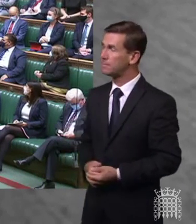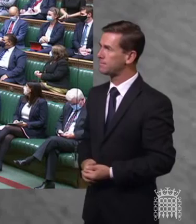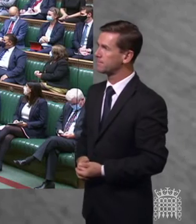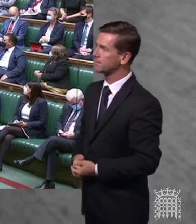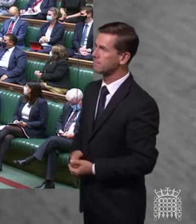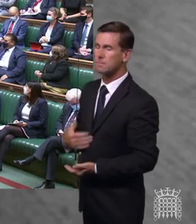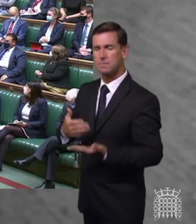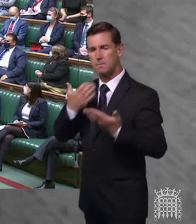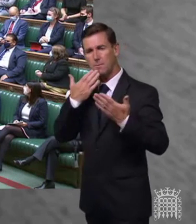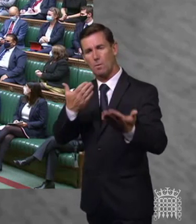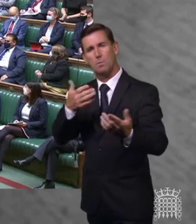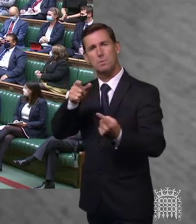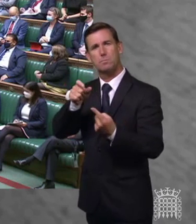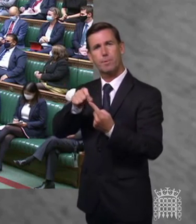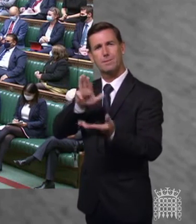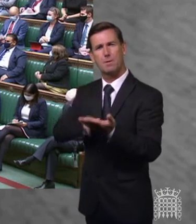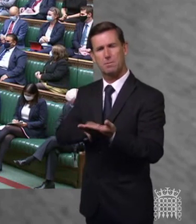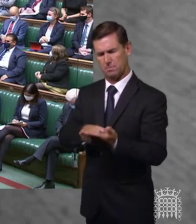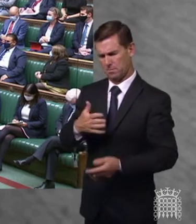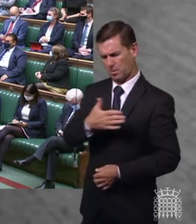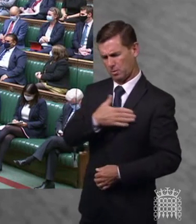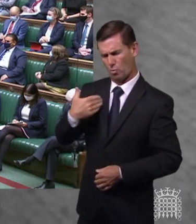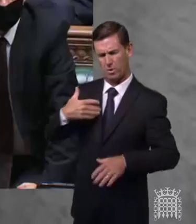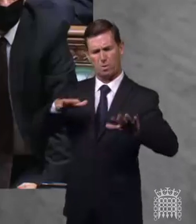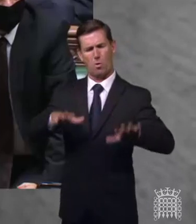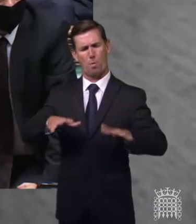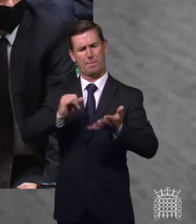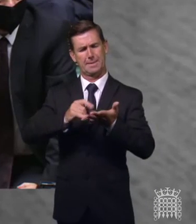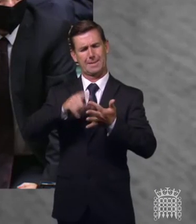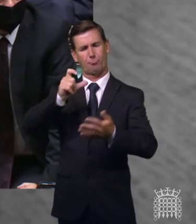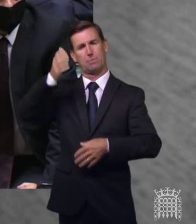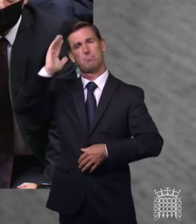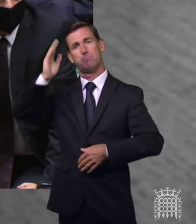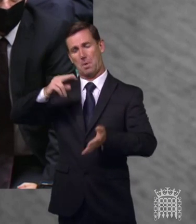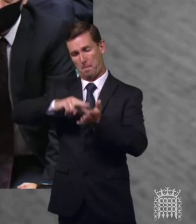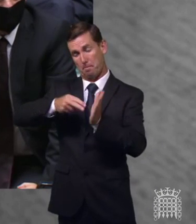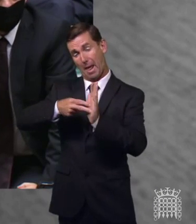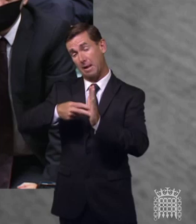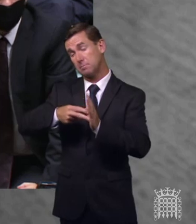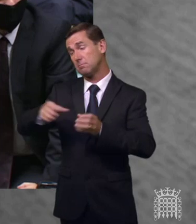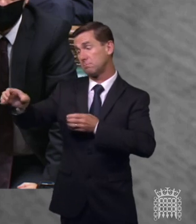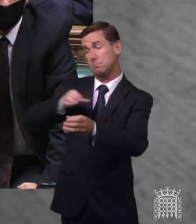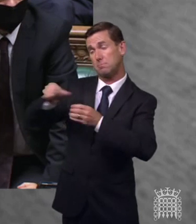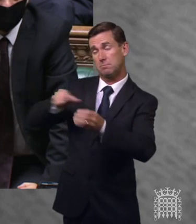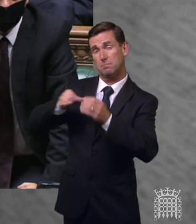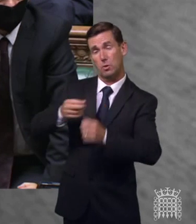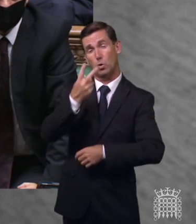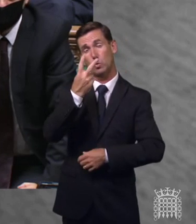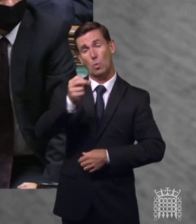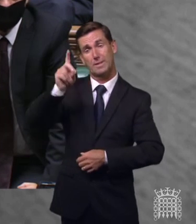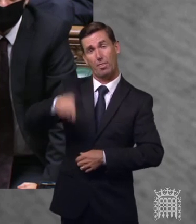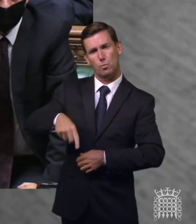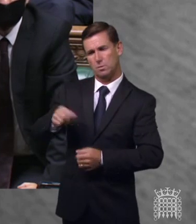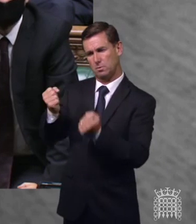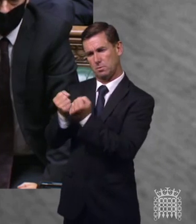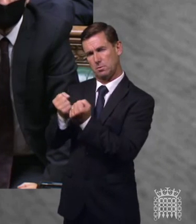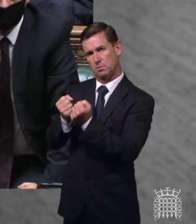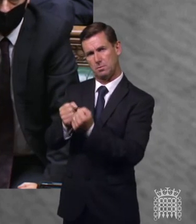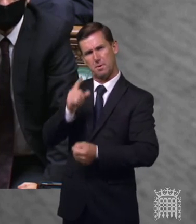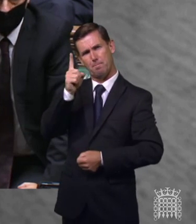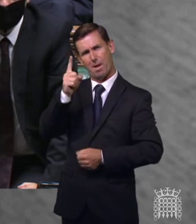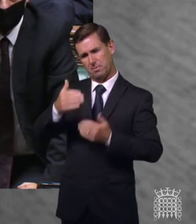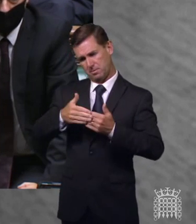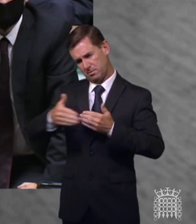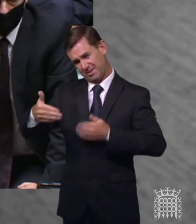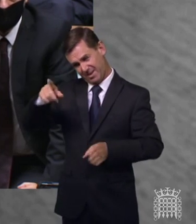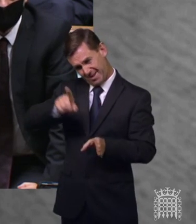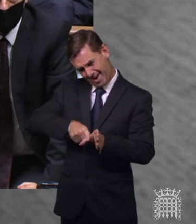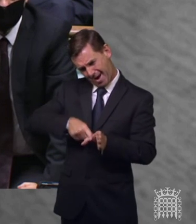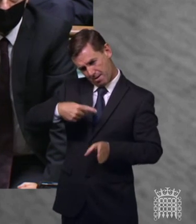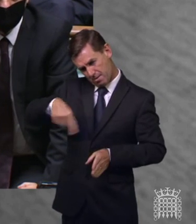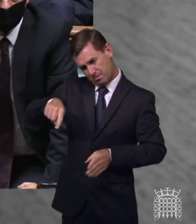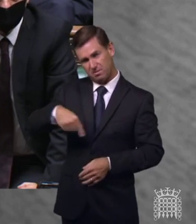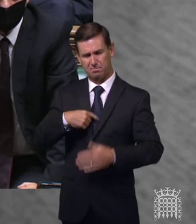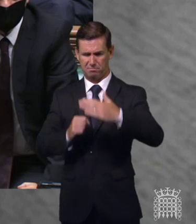The Home Secretary announced this morning that the UK will take 20,000 refugees from Afghanistan but that only 5,000 will be able to come this year.